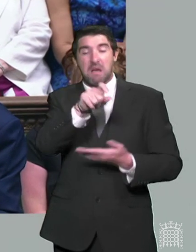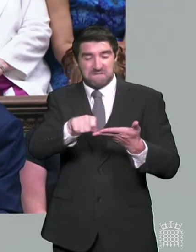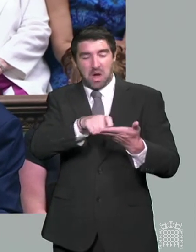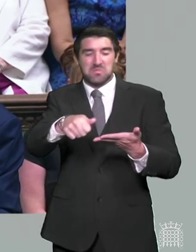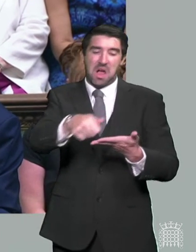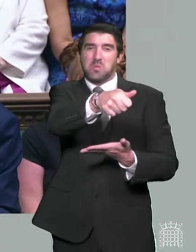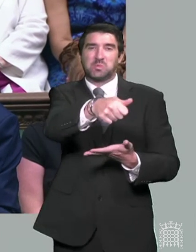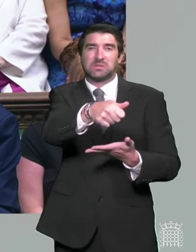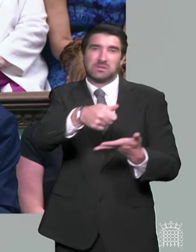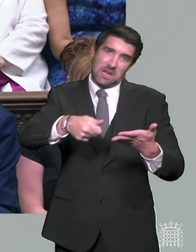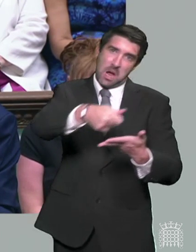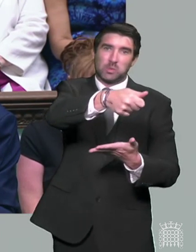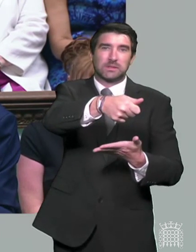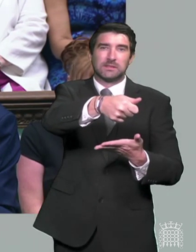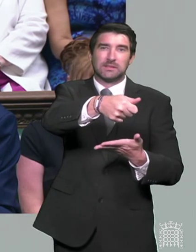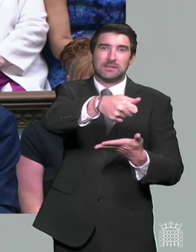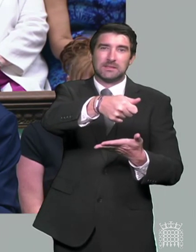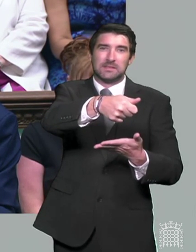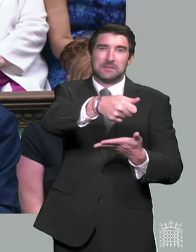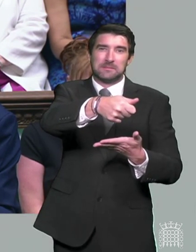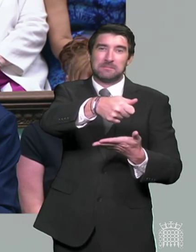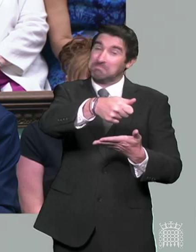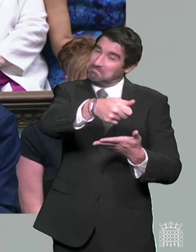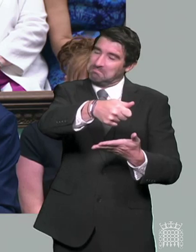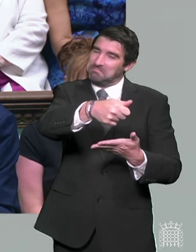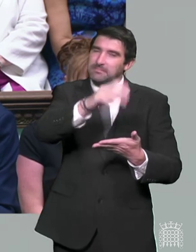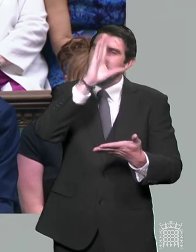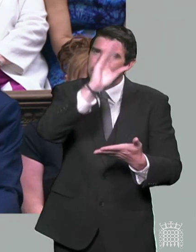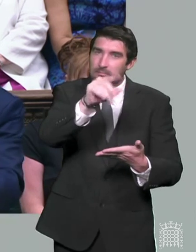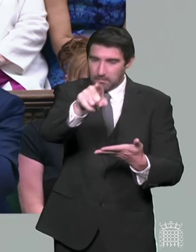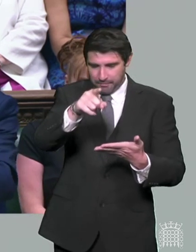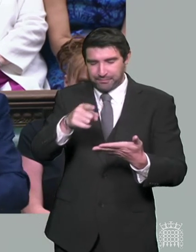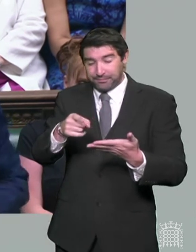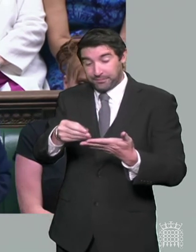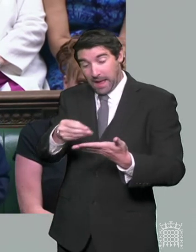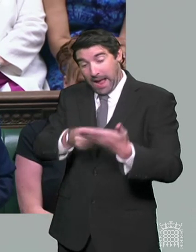It is not just low growth. He has also lost control of inflation.